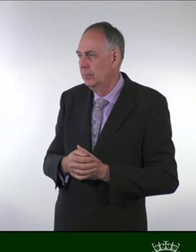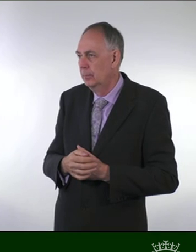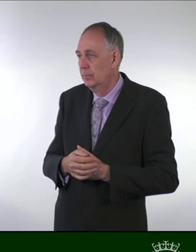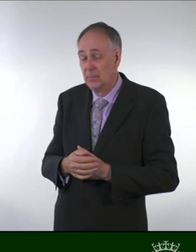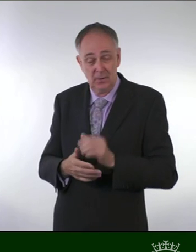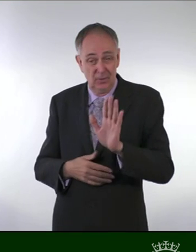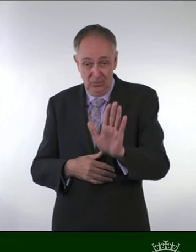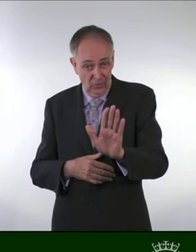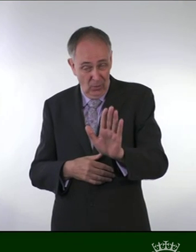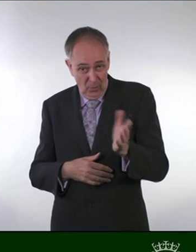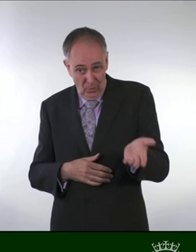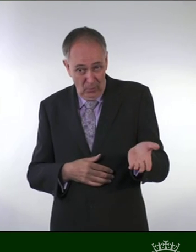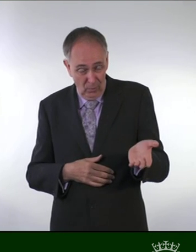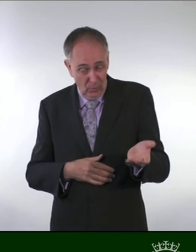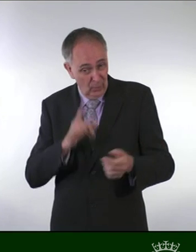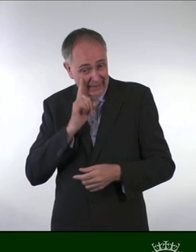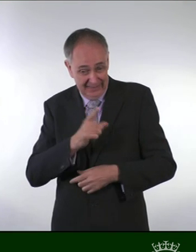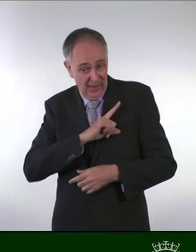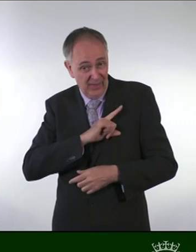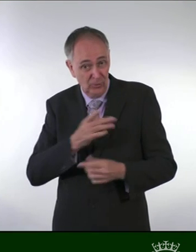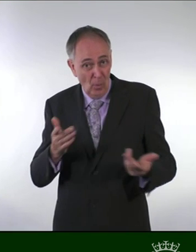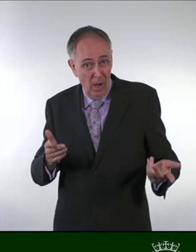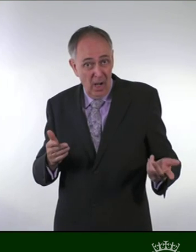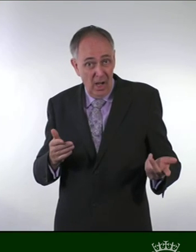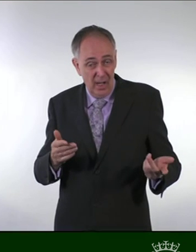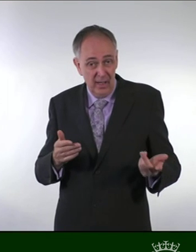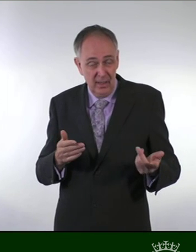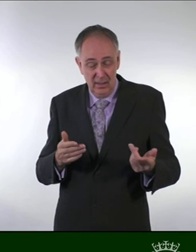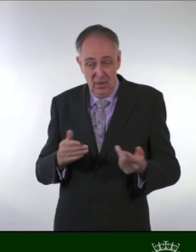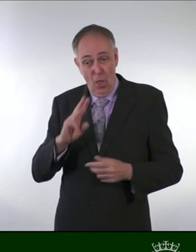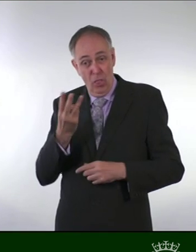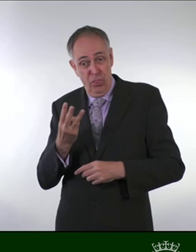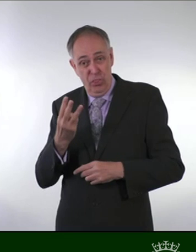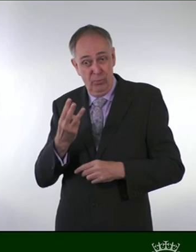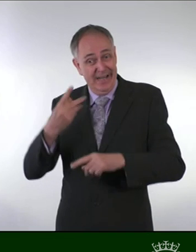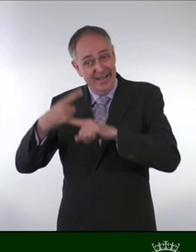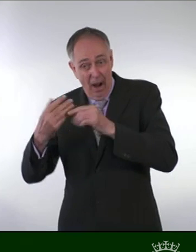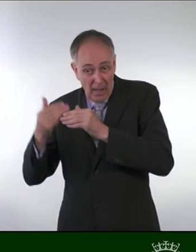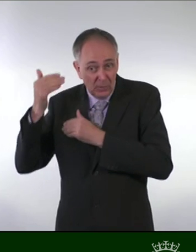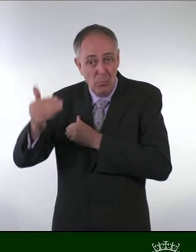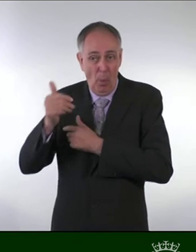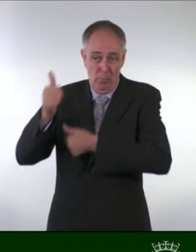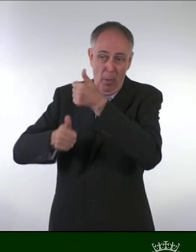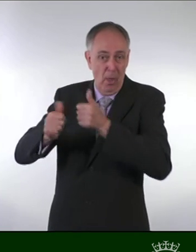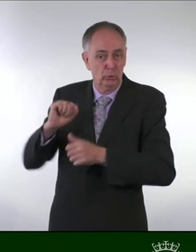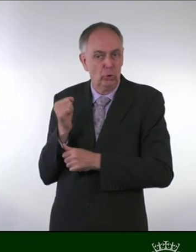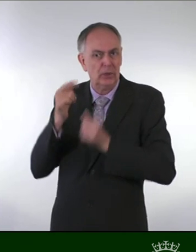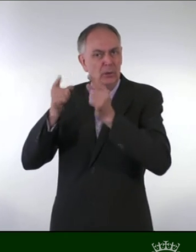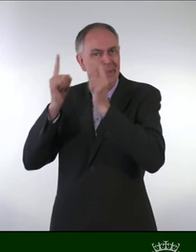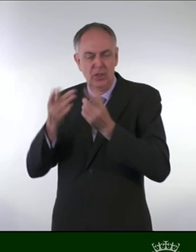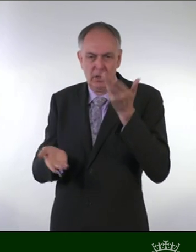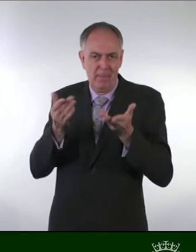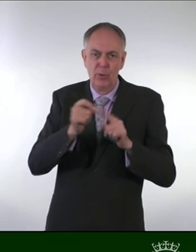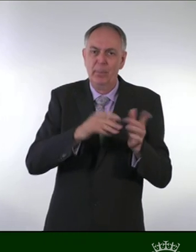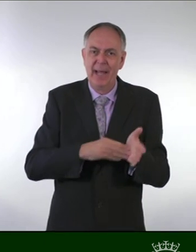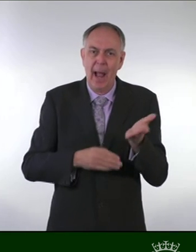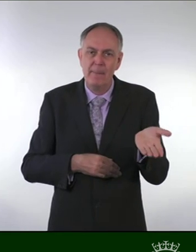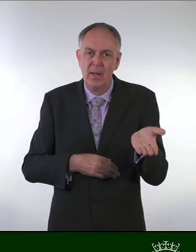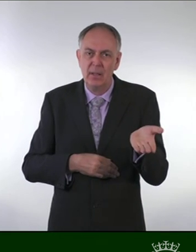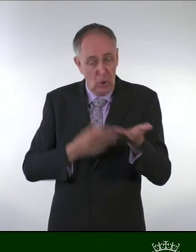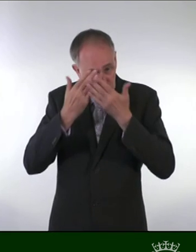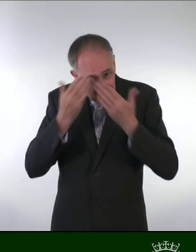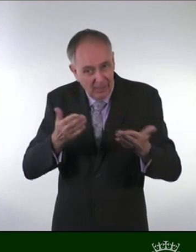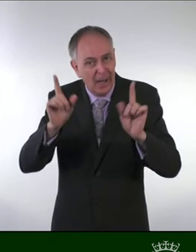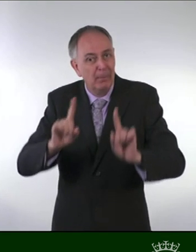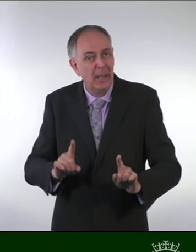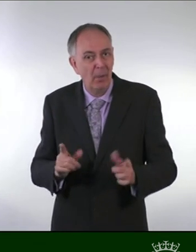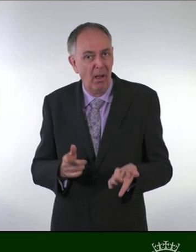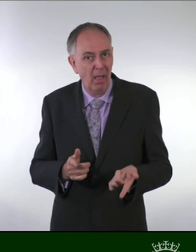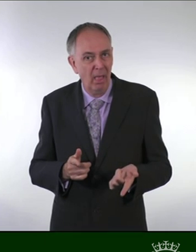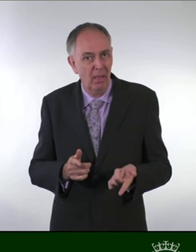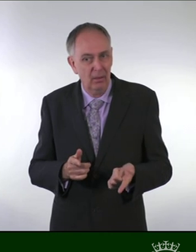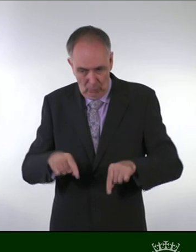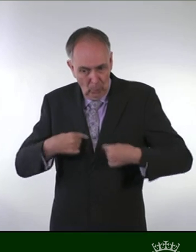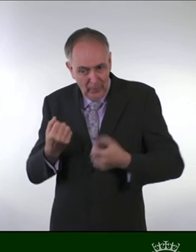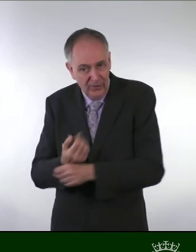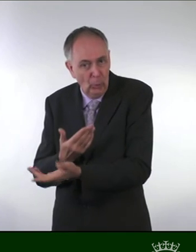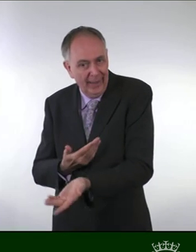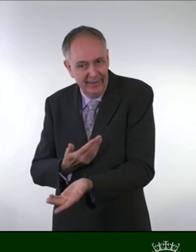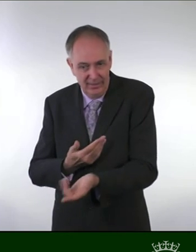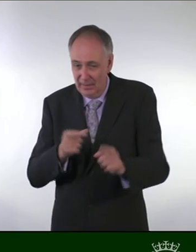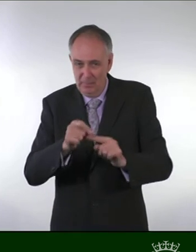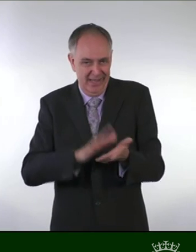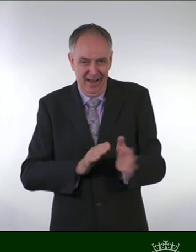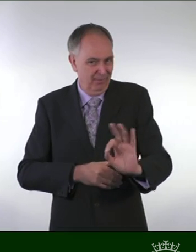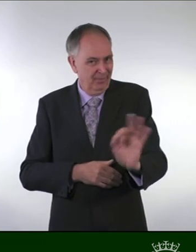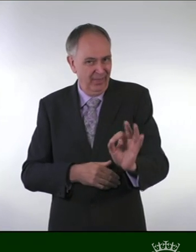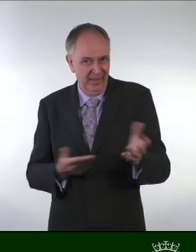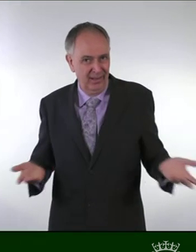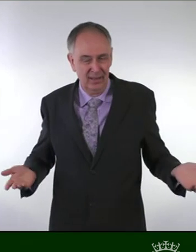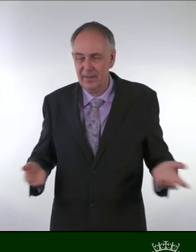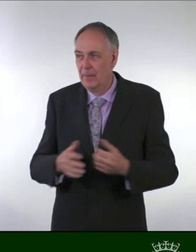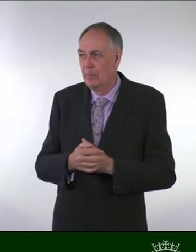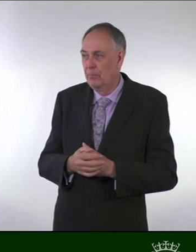It is no wonder that the First Minister’s approval rating is three times that of the Prime Minister: effective leadership and respecting the will of the people, contrasted with the bumbling shambles coming from Westminster.